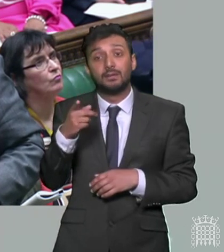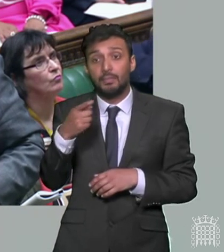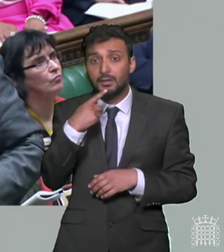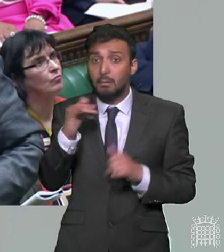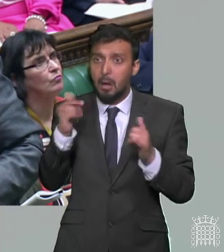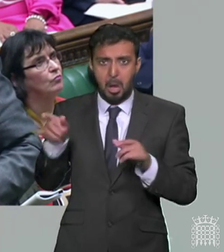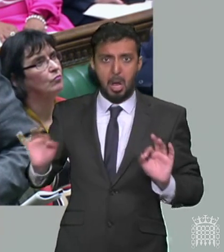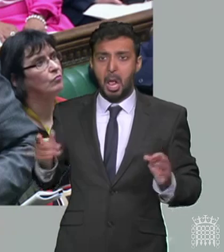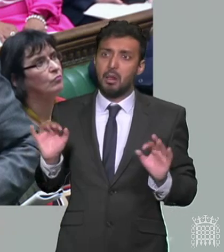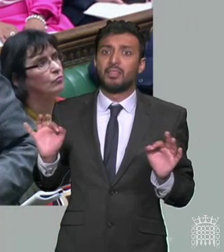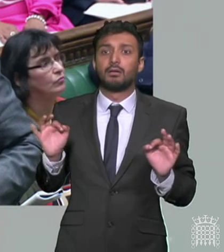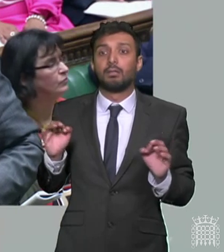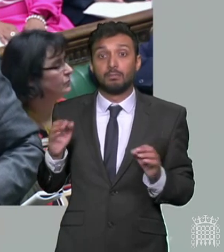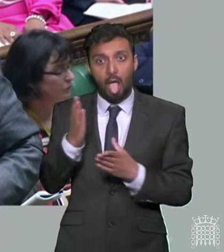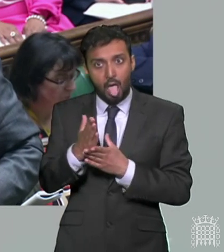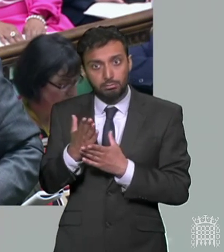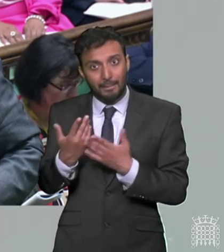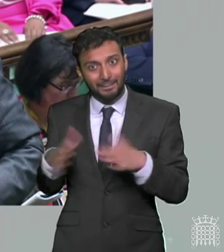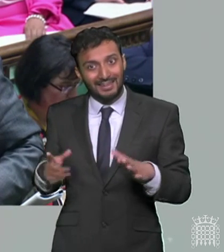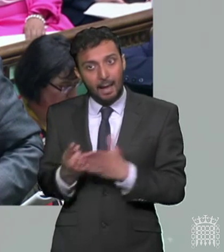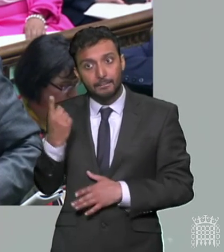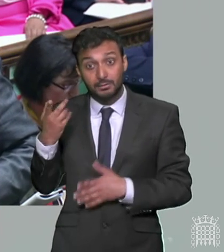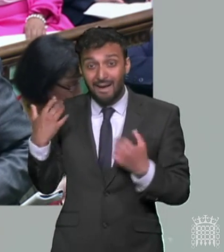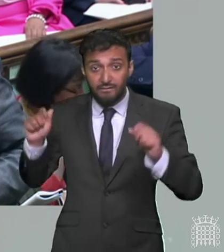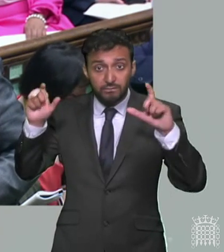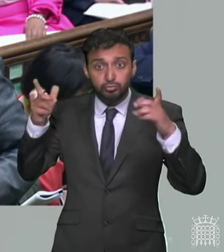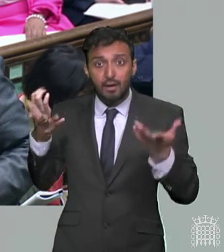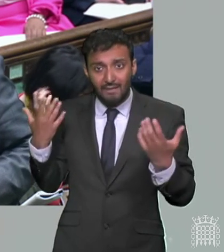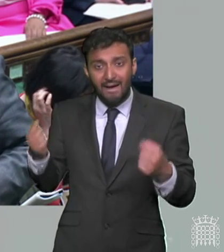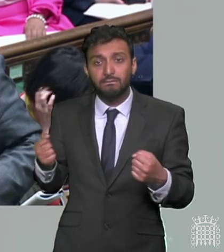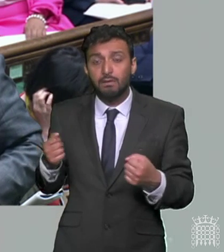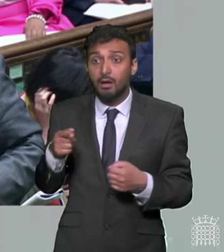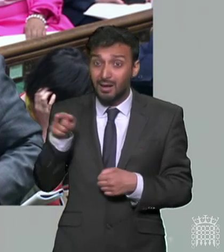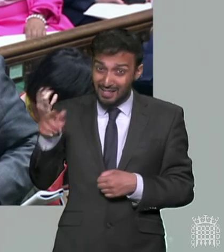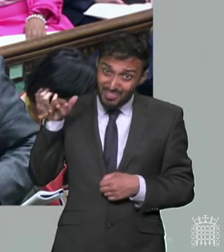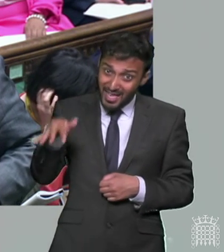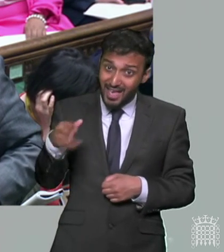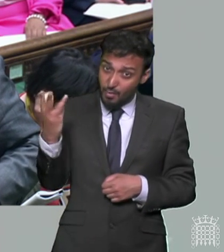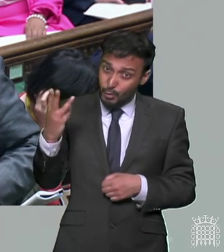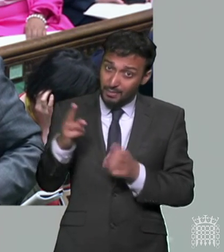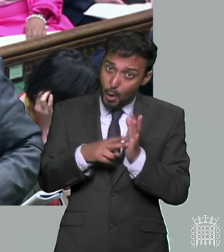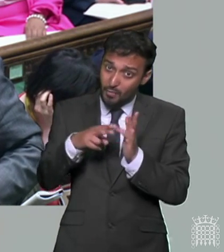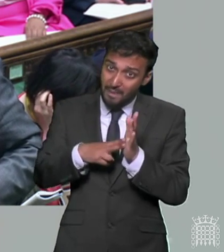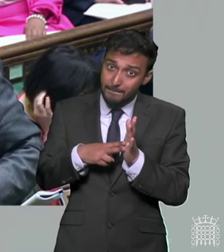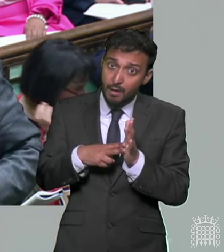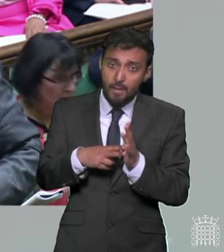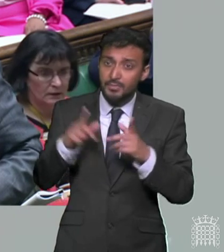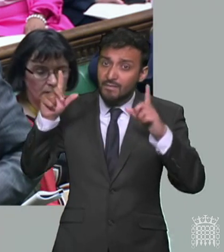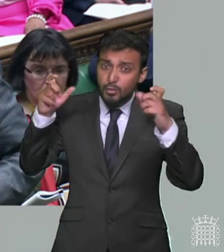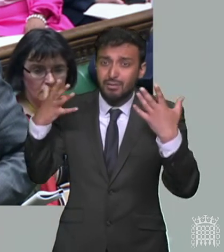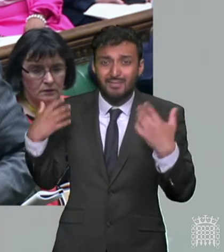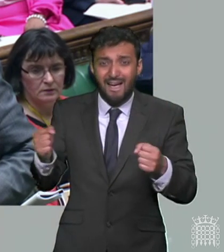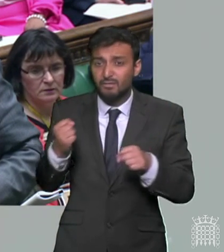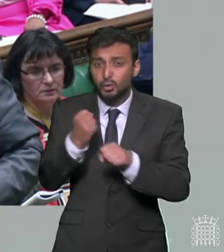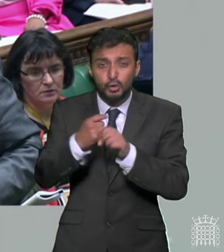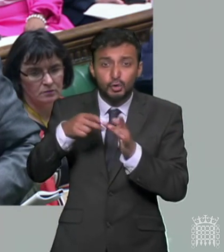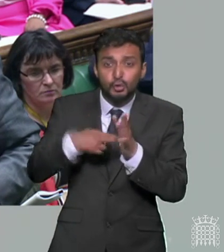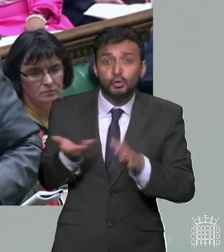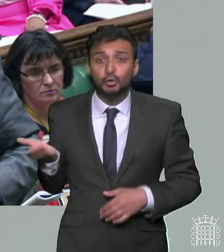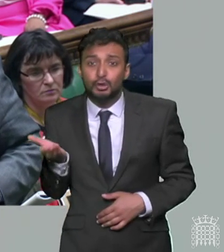He was there on 13 November, photographed, raising a toast, surrounded by gin, wine, and other revellers.